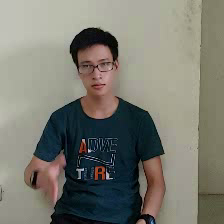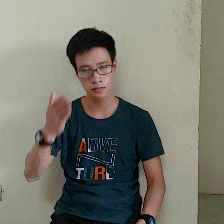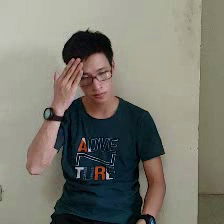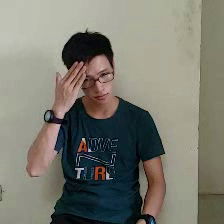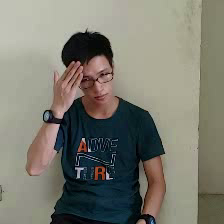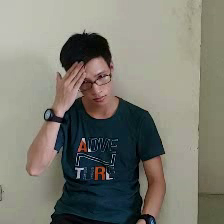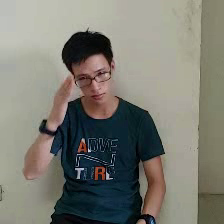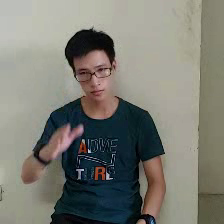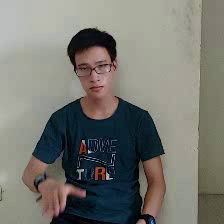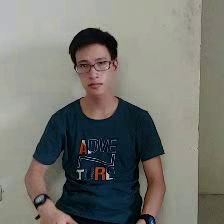Biết